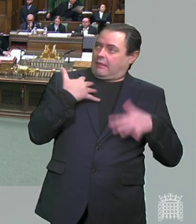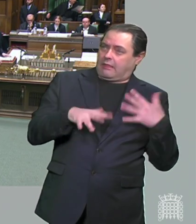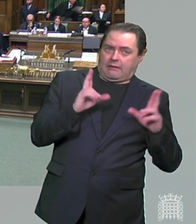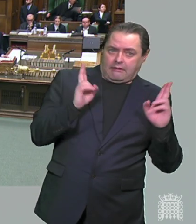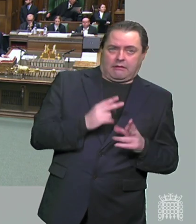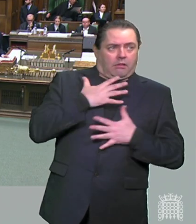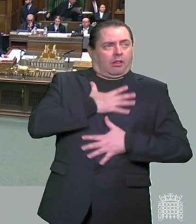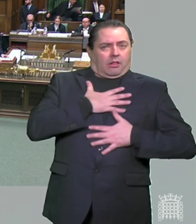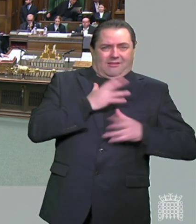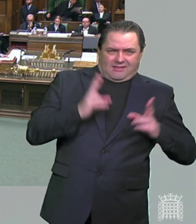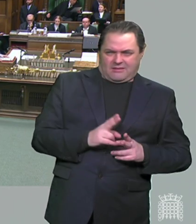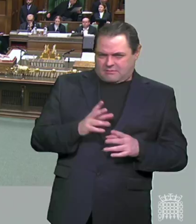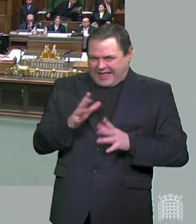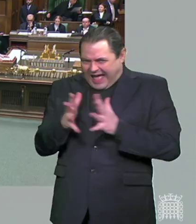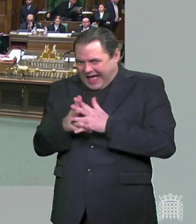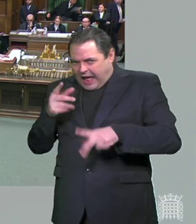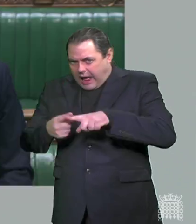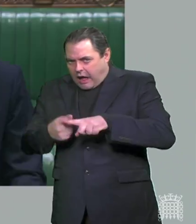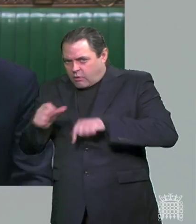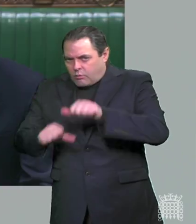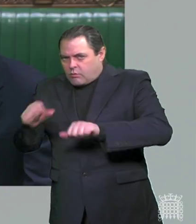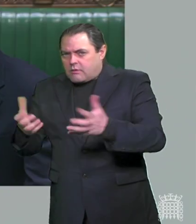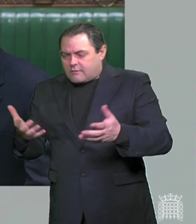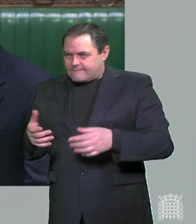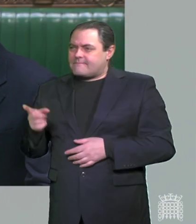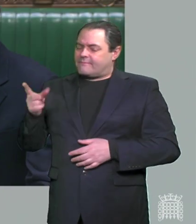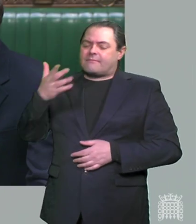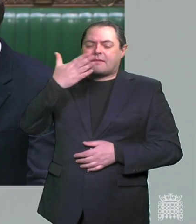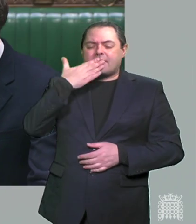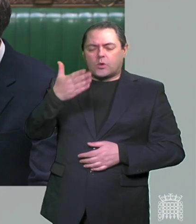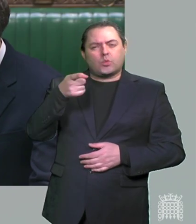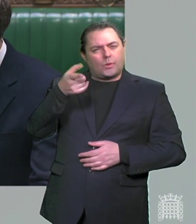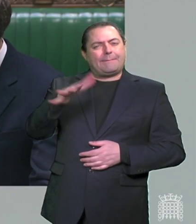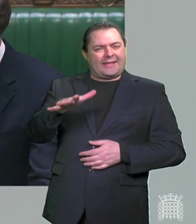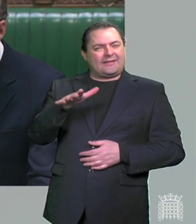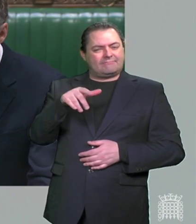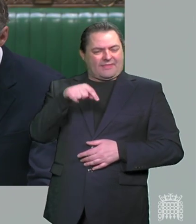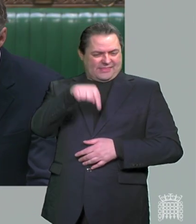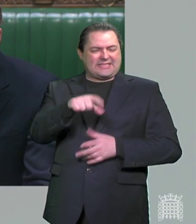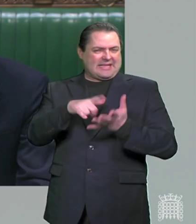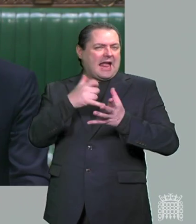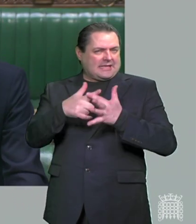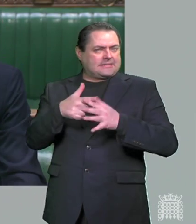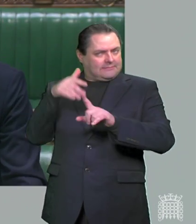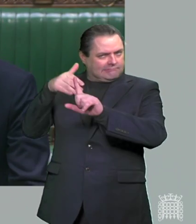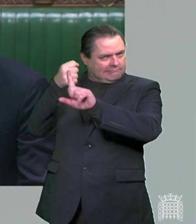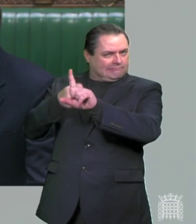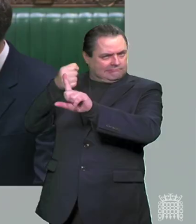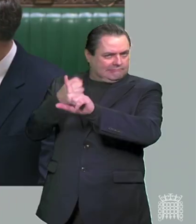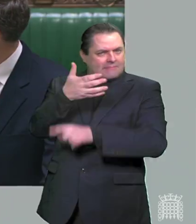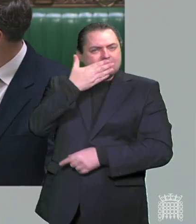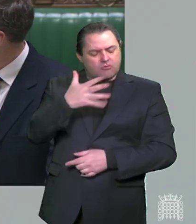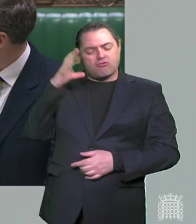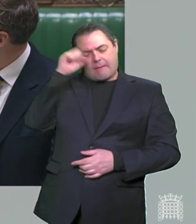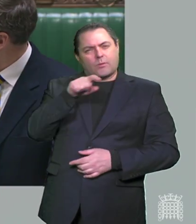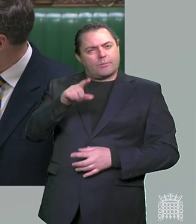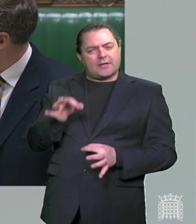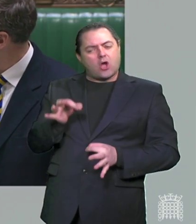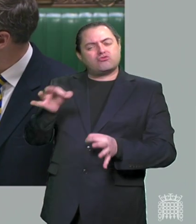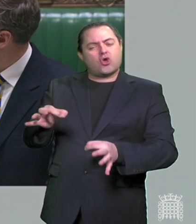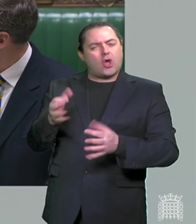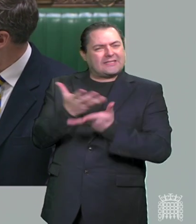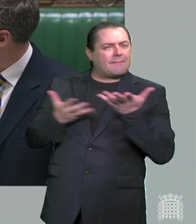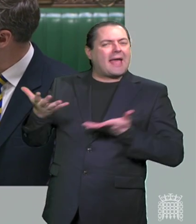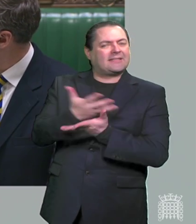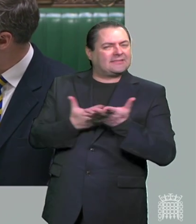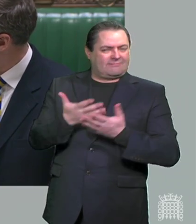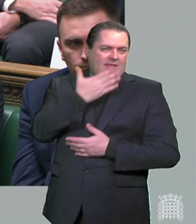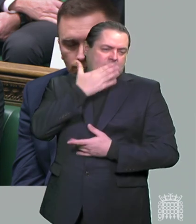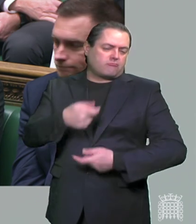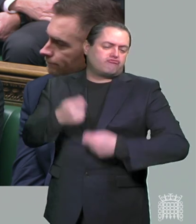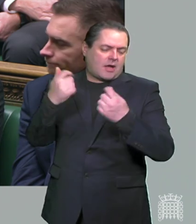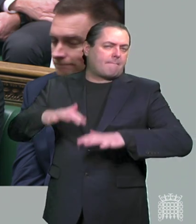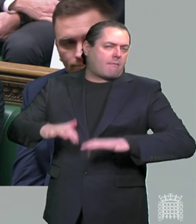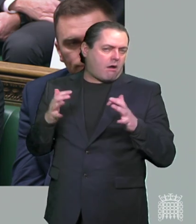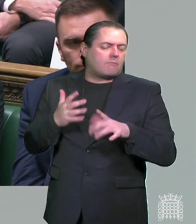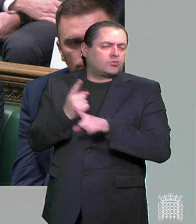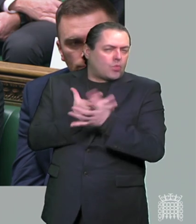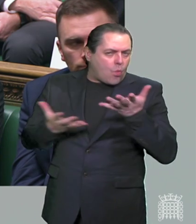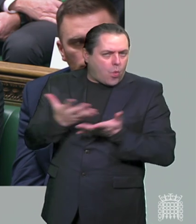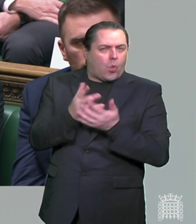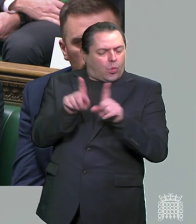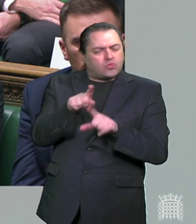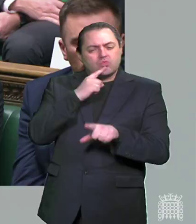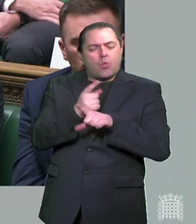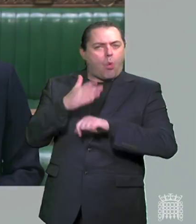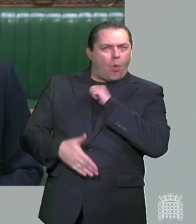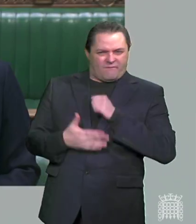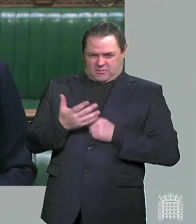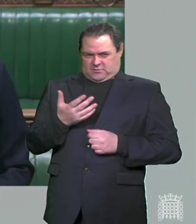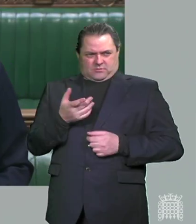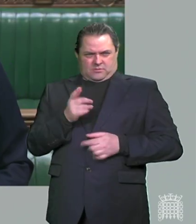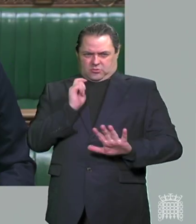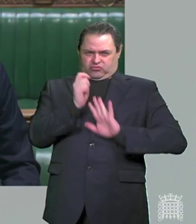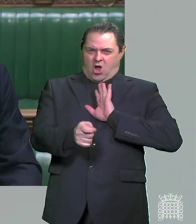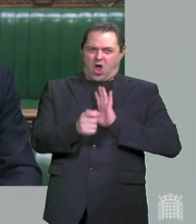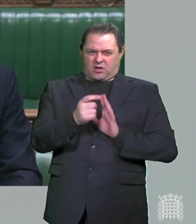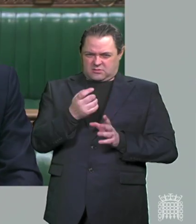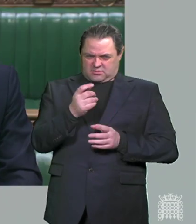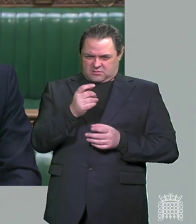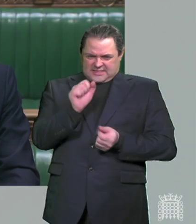I pay tribute to my honourable Friend, who has diligently and vigorously pursued his constituent’s case—I well remember the Adjournment debate that he brought to this House and the important points that he raised concerning the unduly lenient sentence scheme.